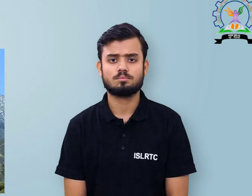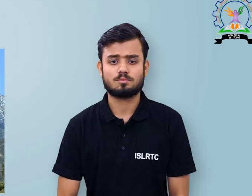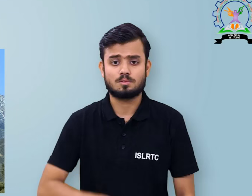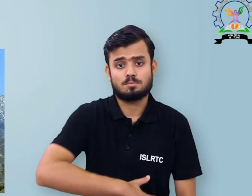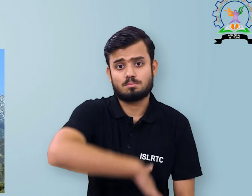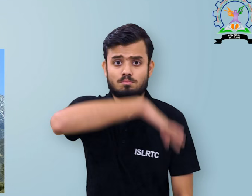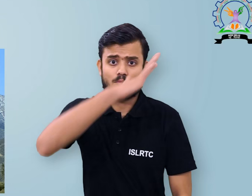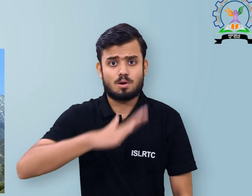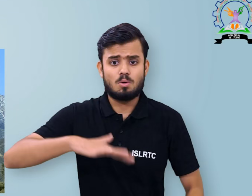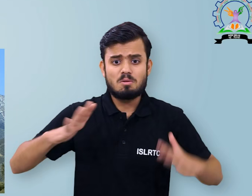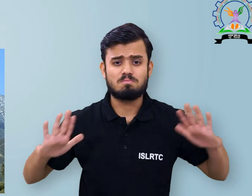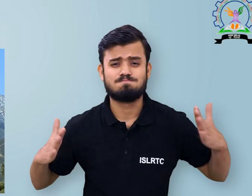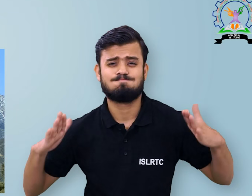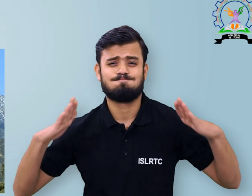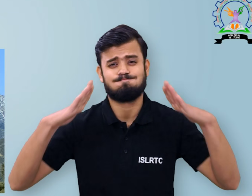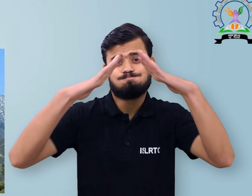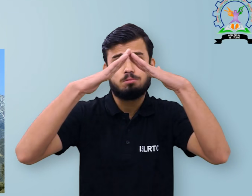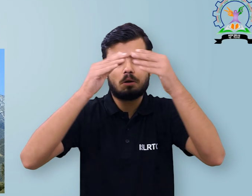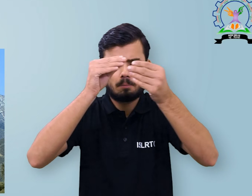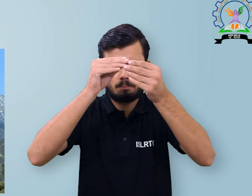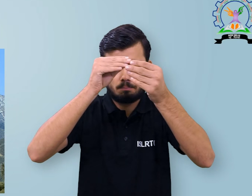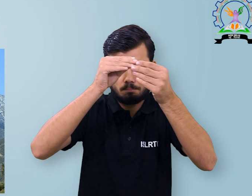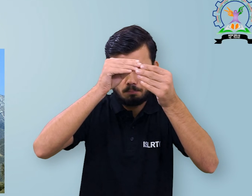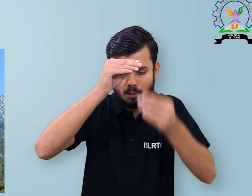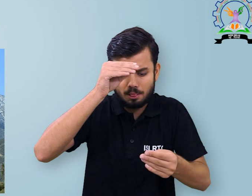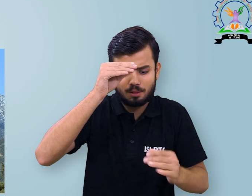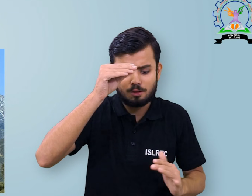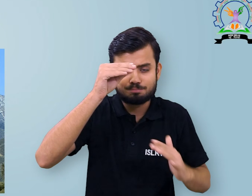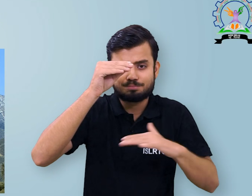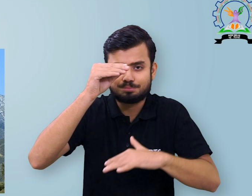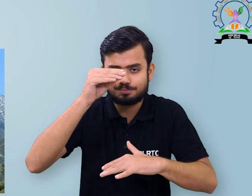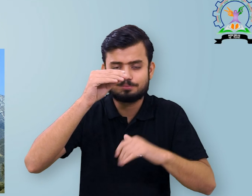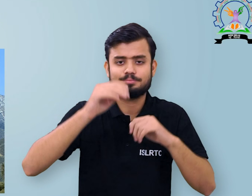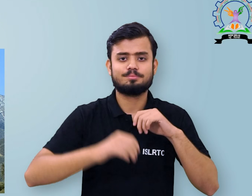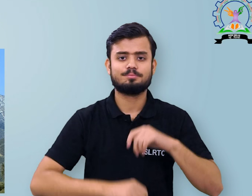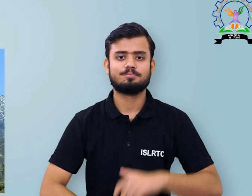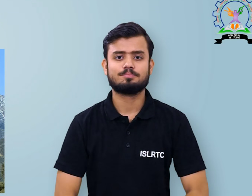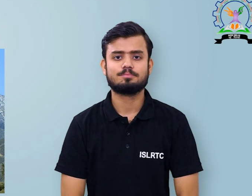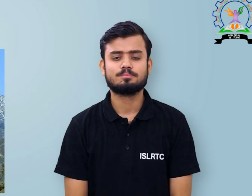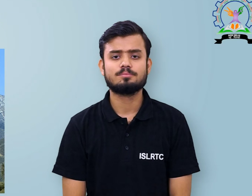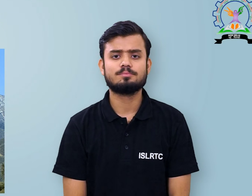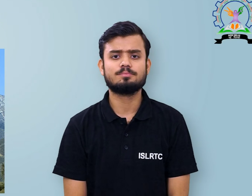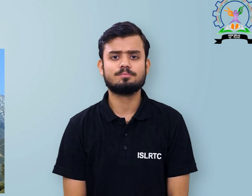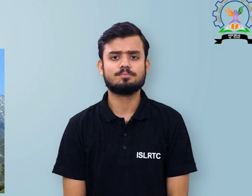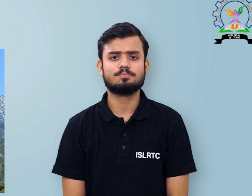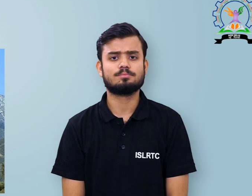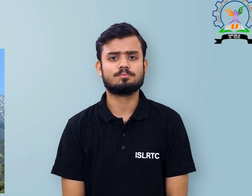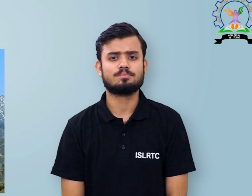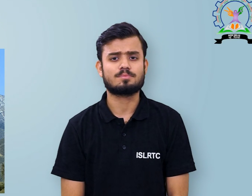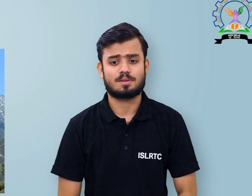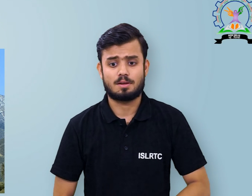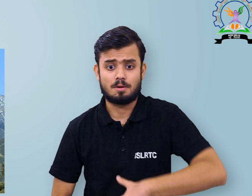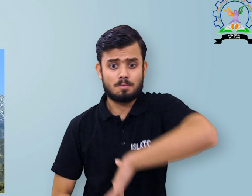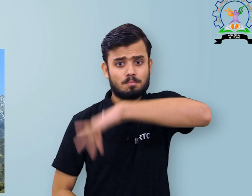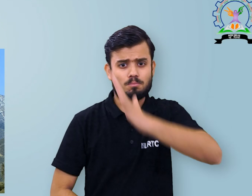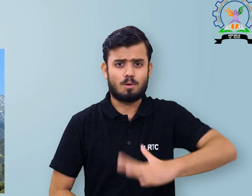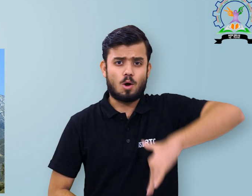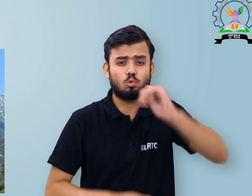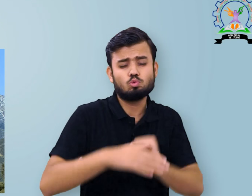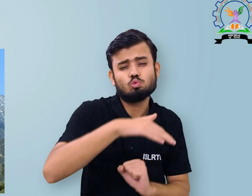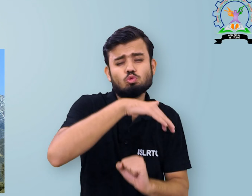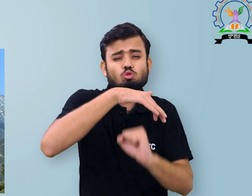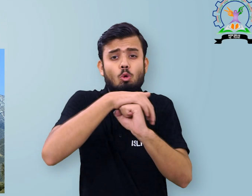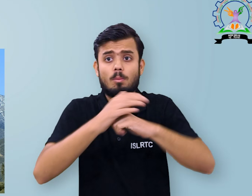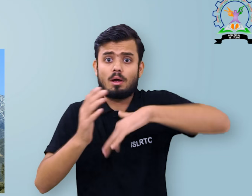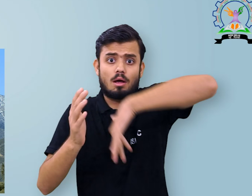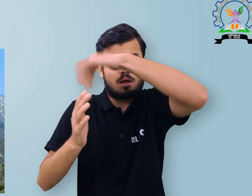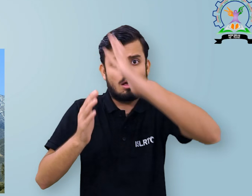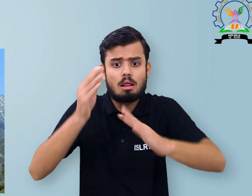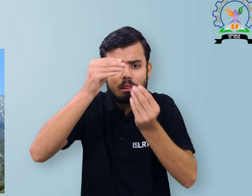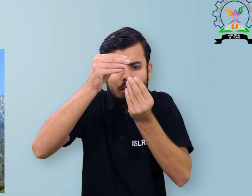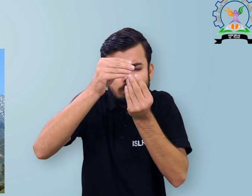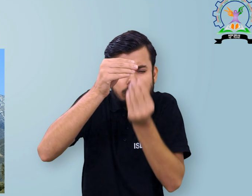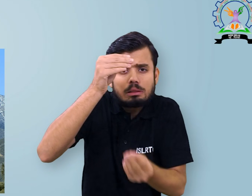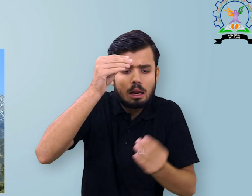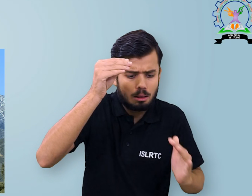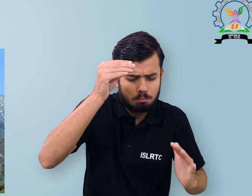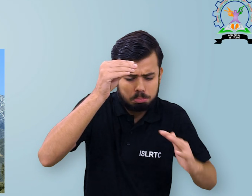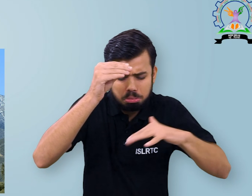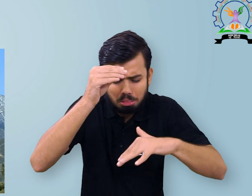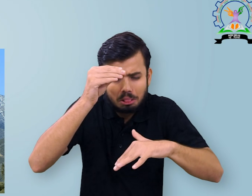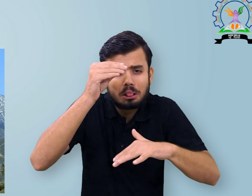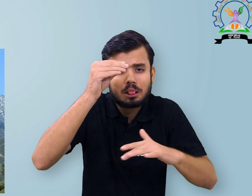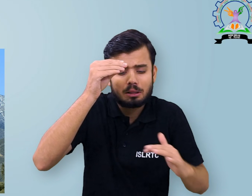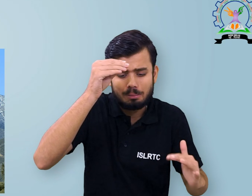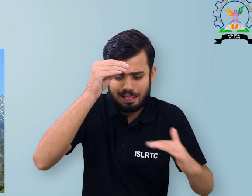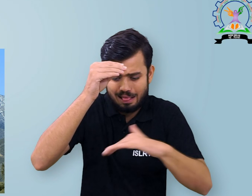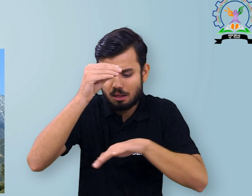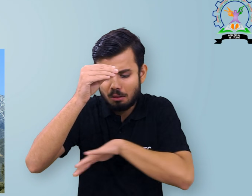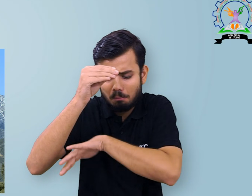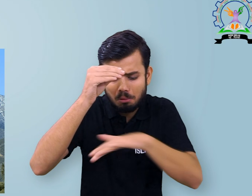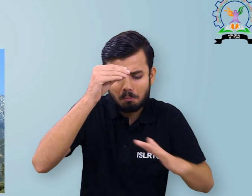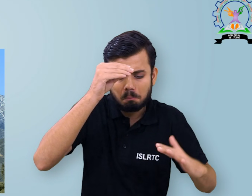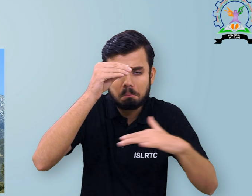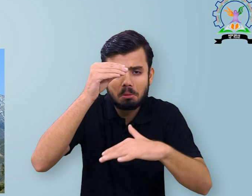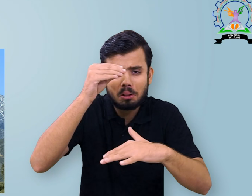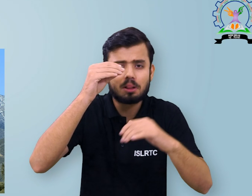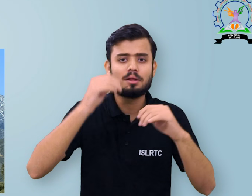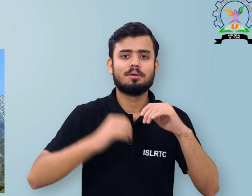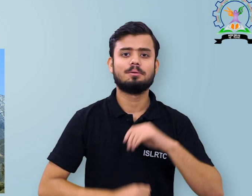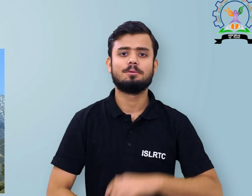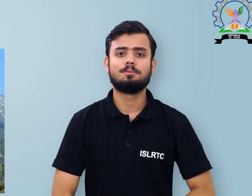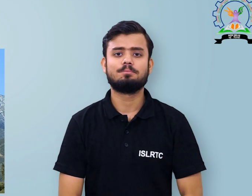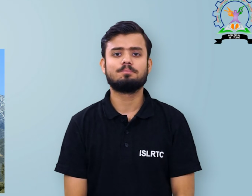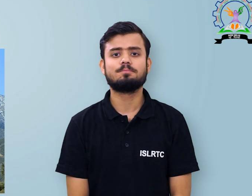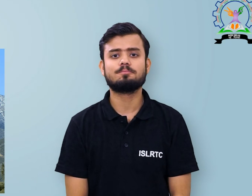Foothills A low hill at the base of a mountain or mountain range.